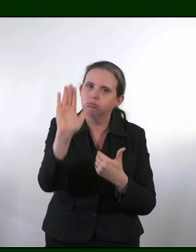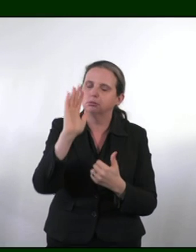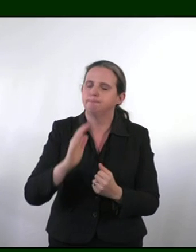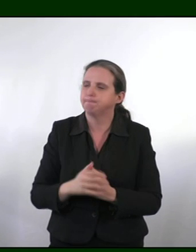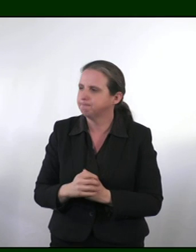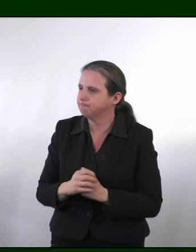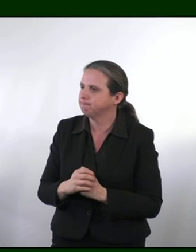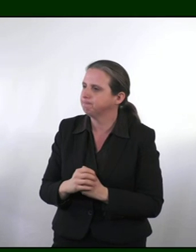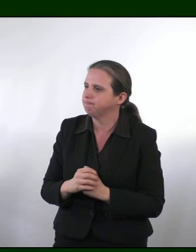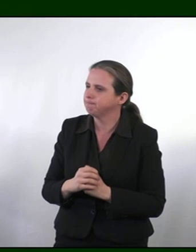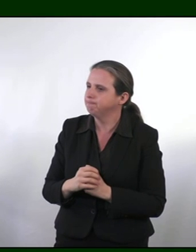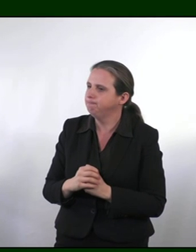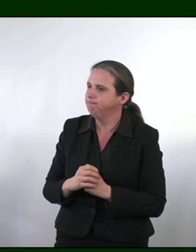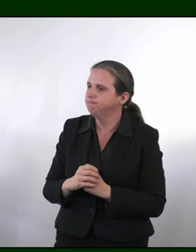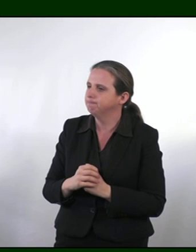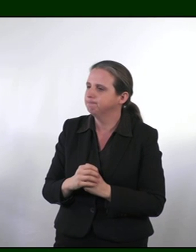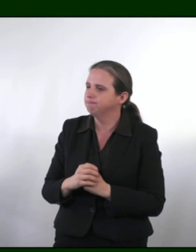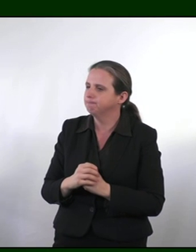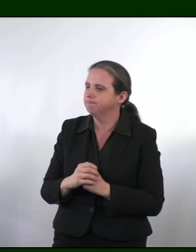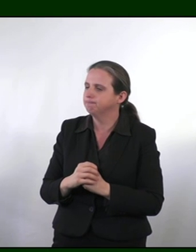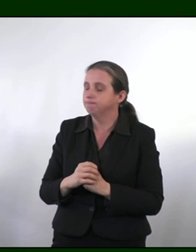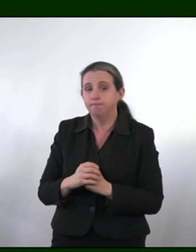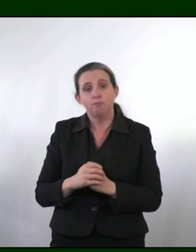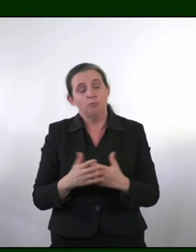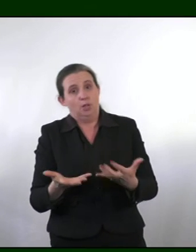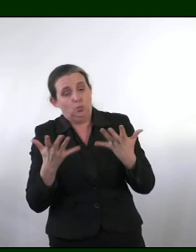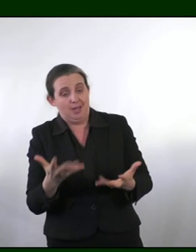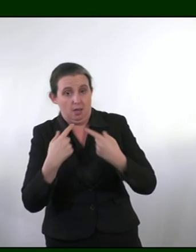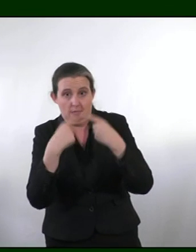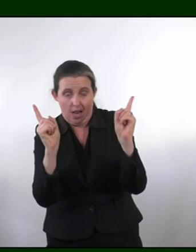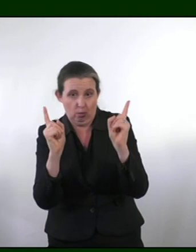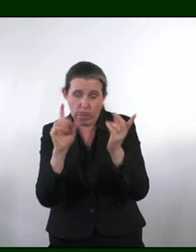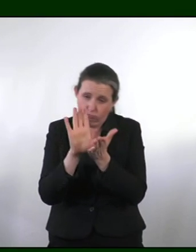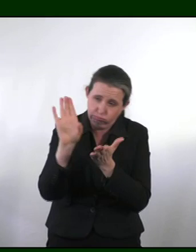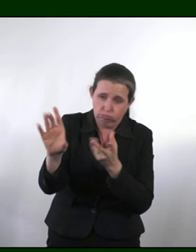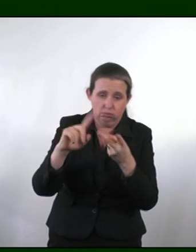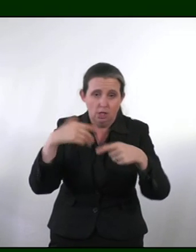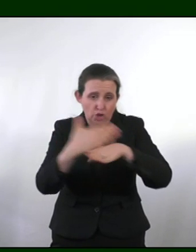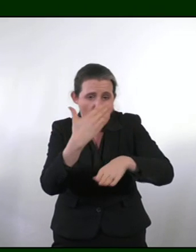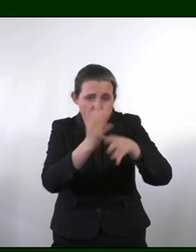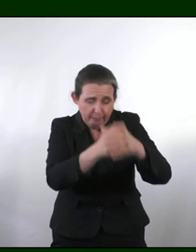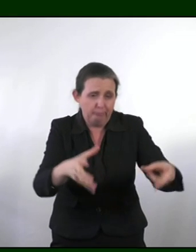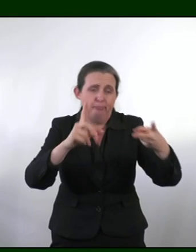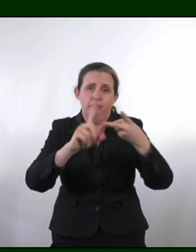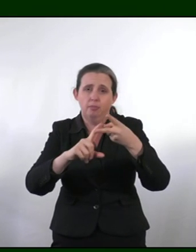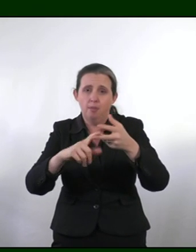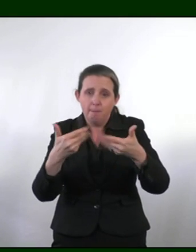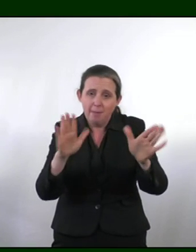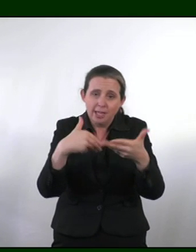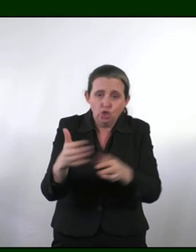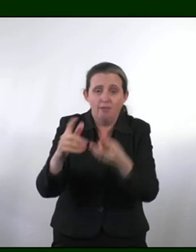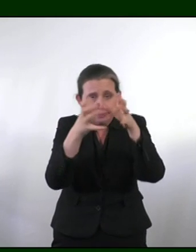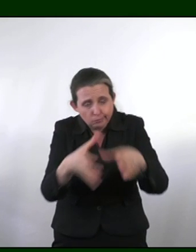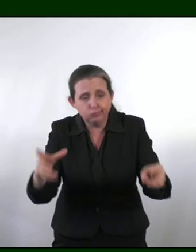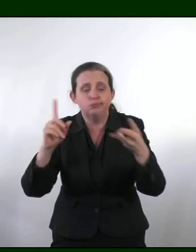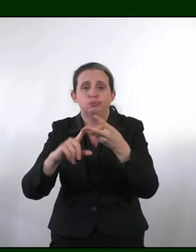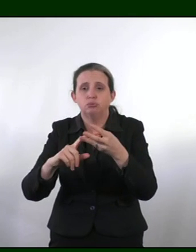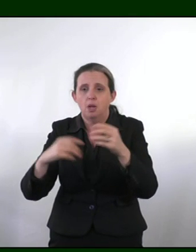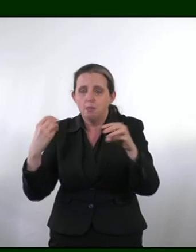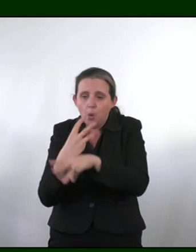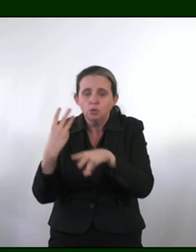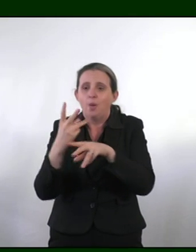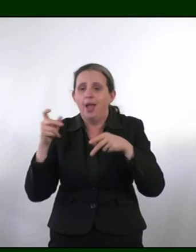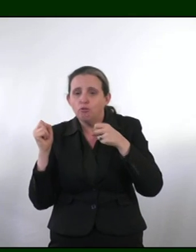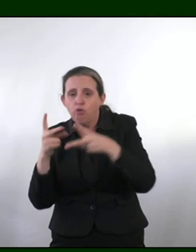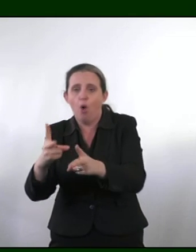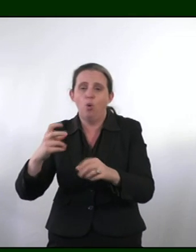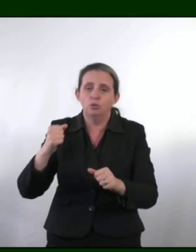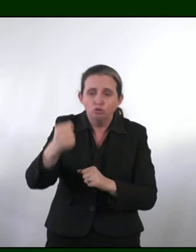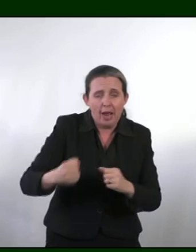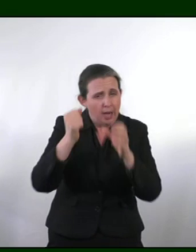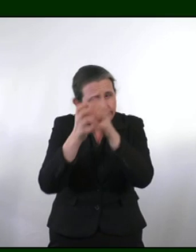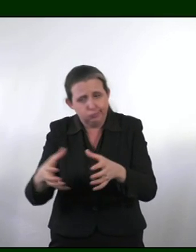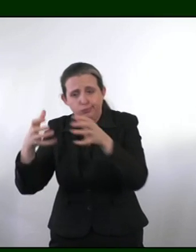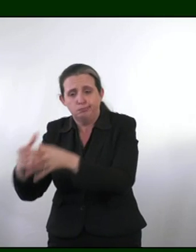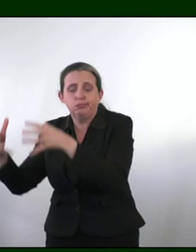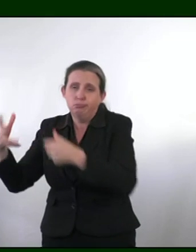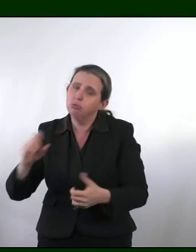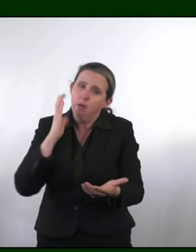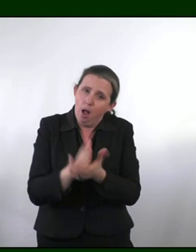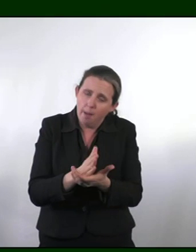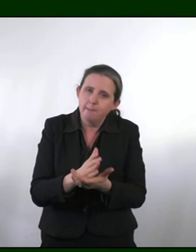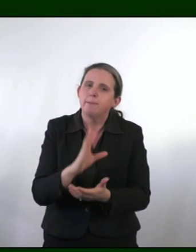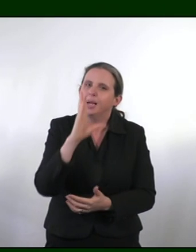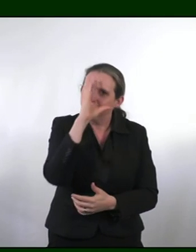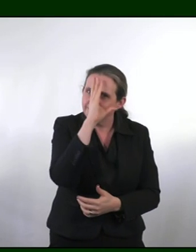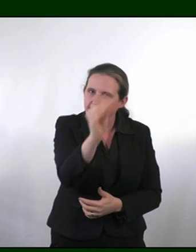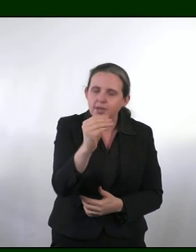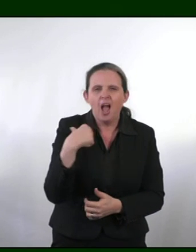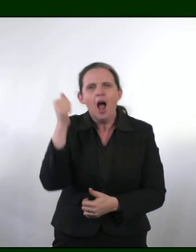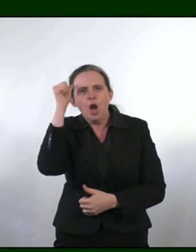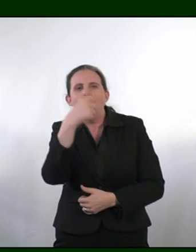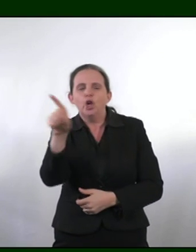Today I have announced huge investment in jobs, public services and infrastructure, yet I cannot deny that numbers alone can ring hollow.